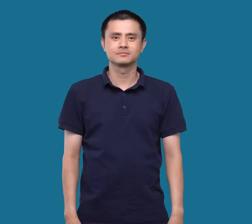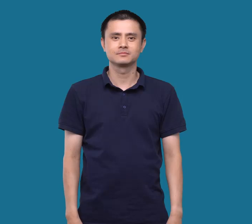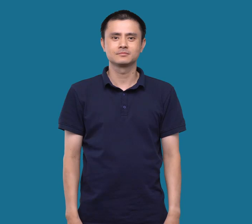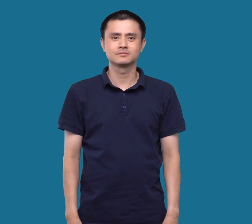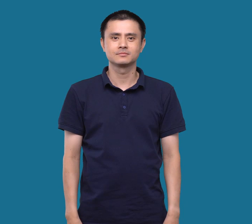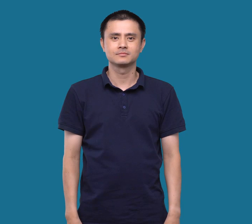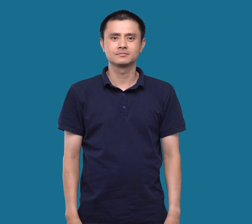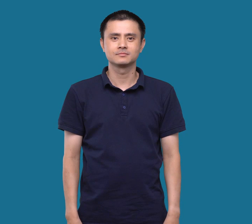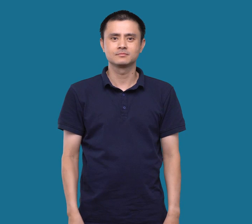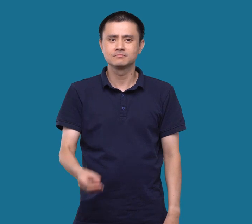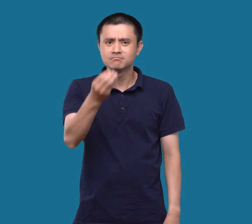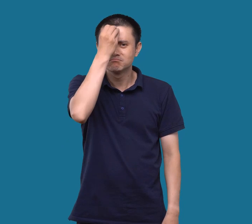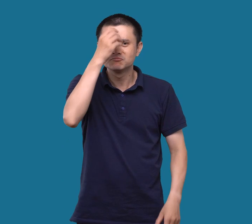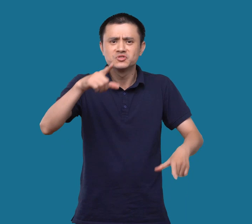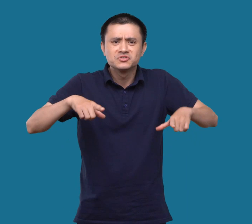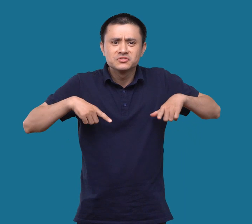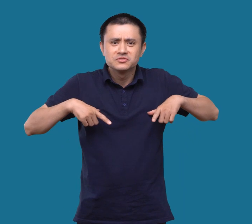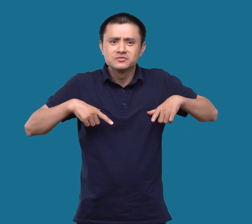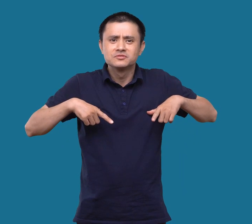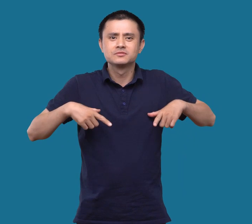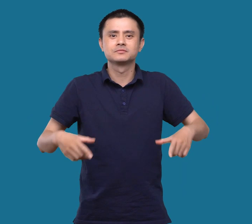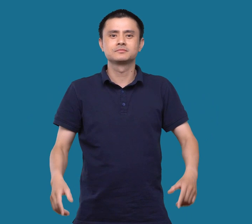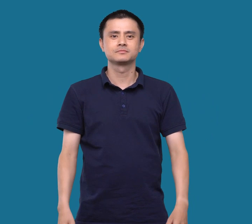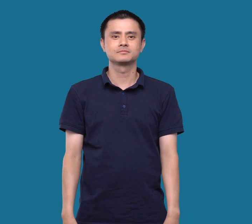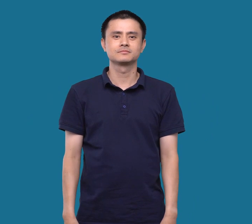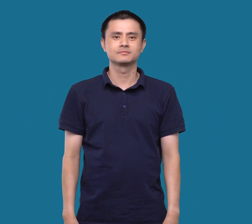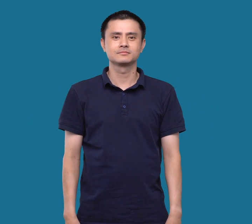lười học